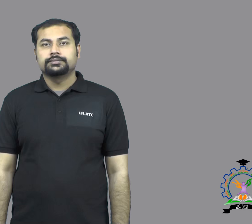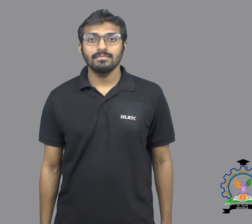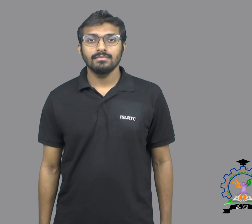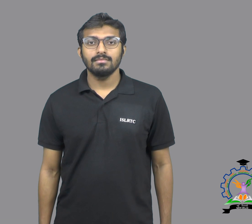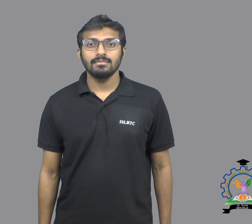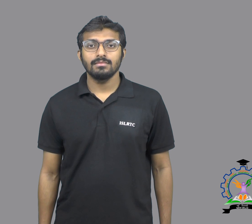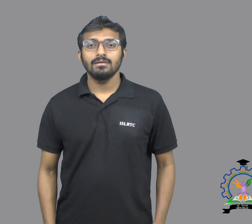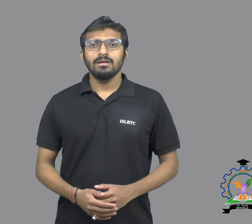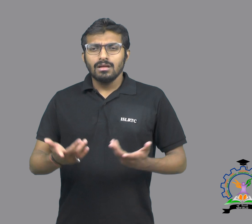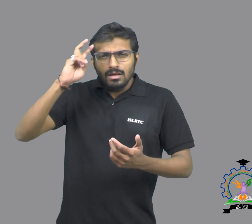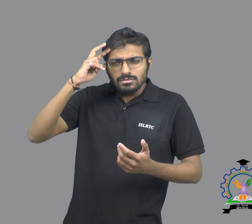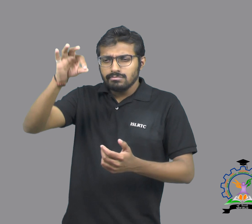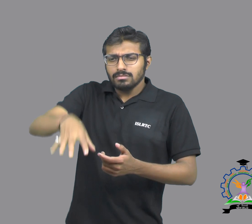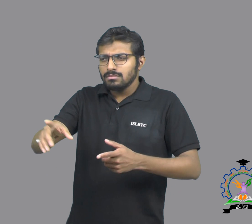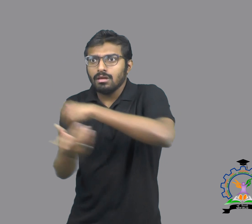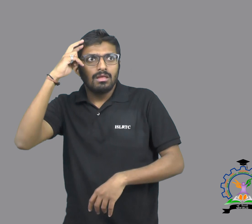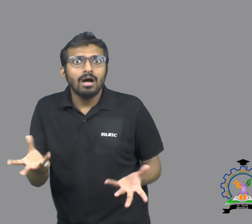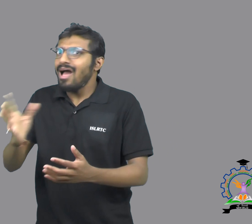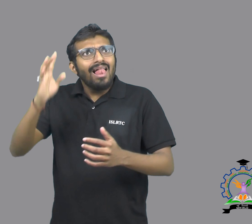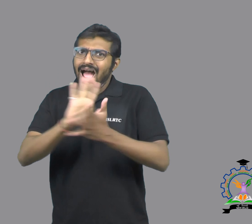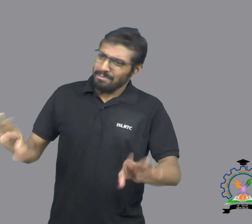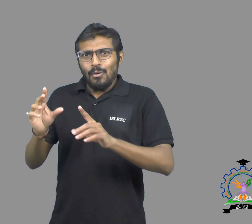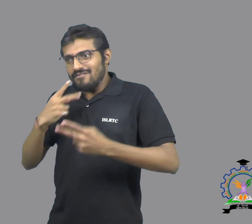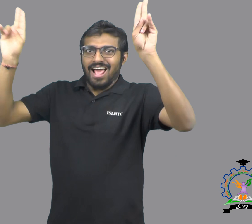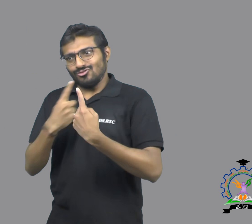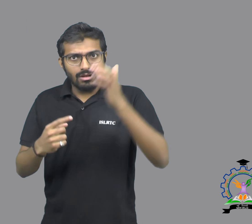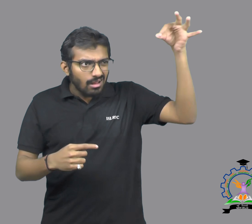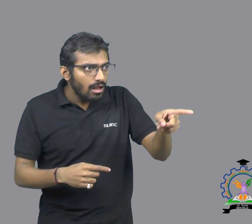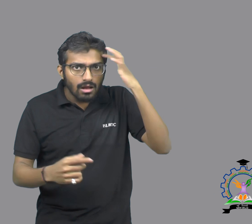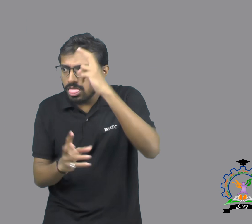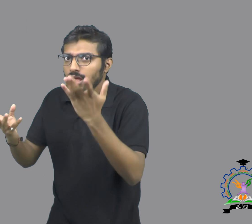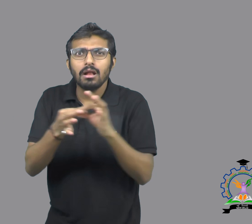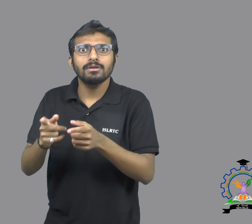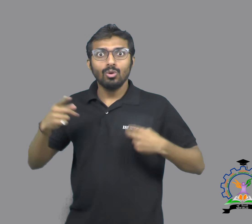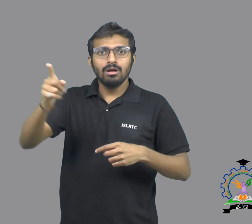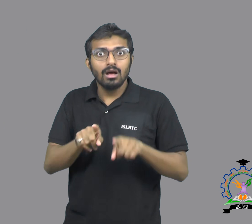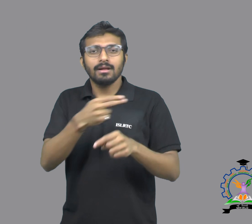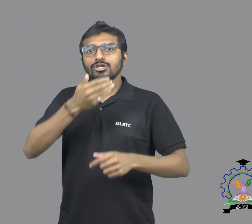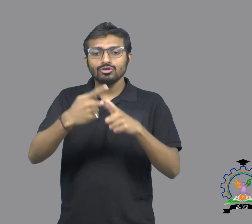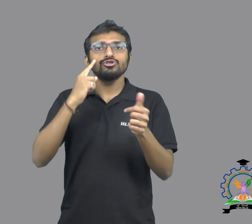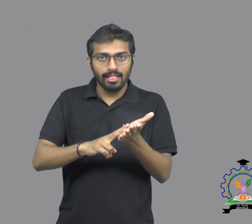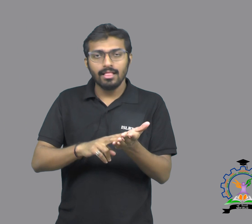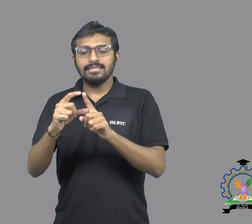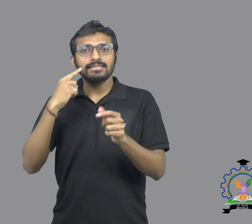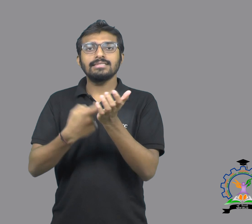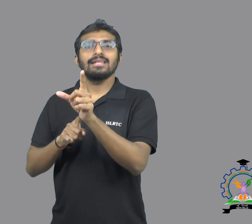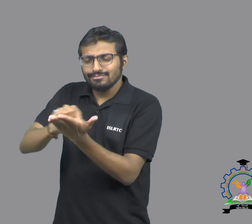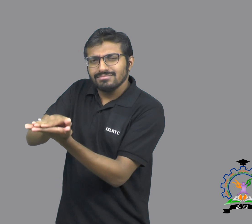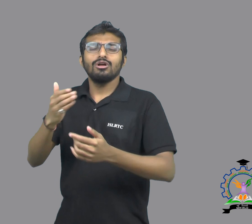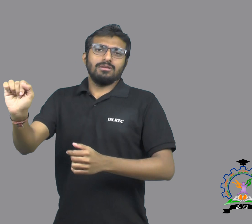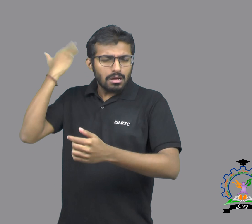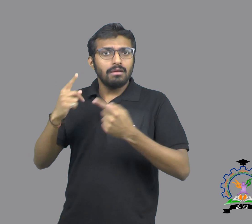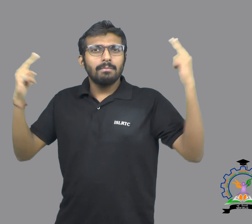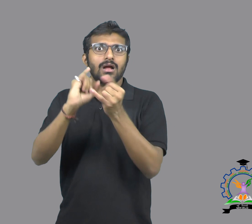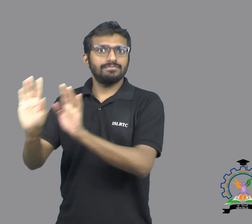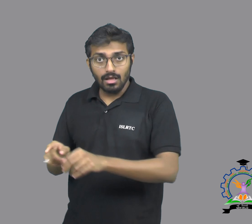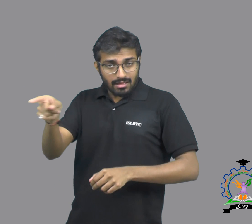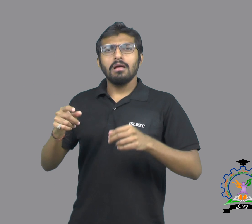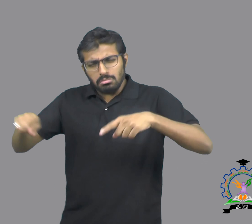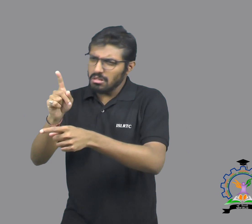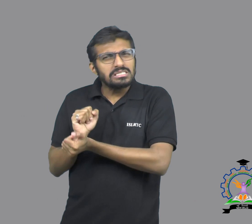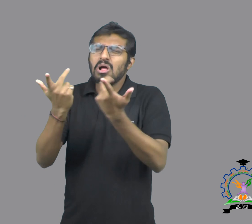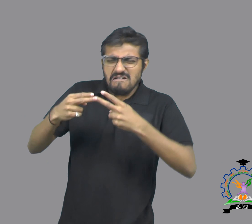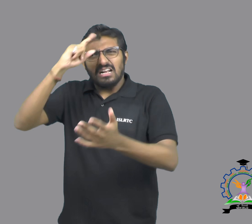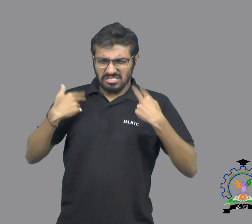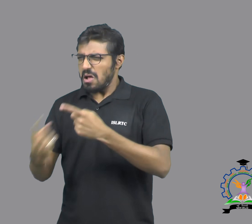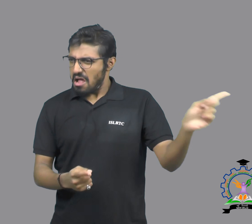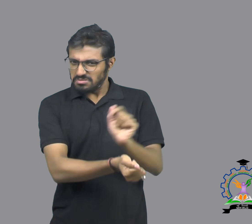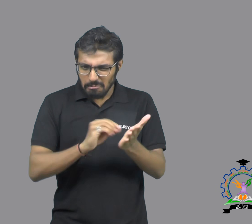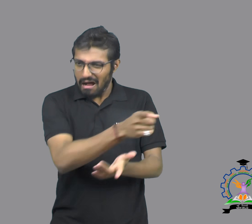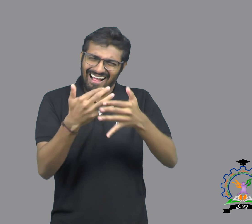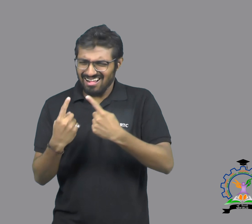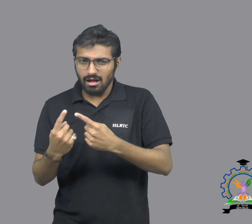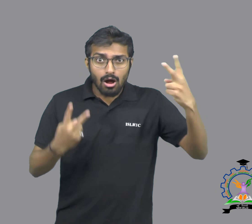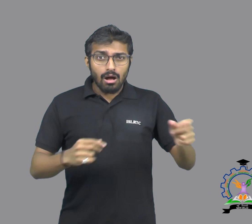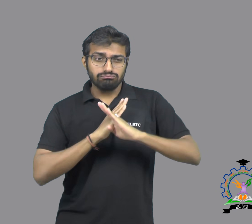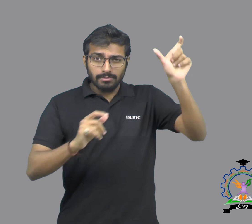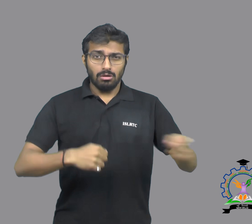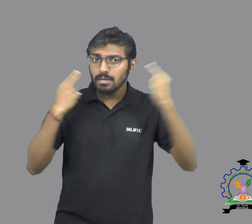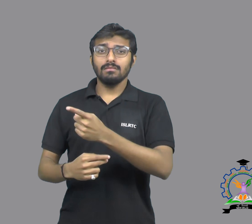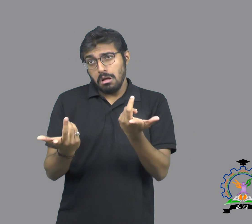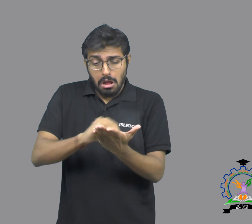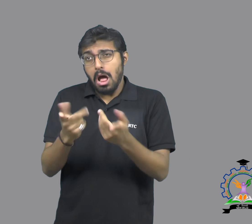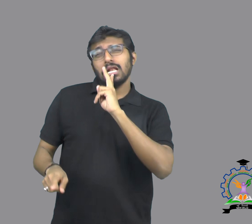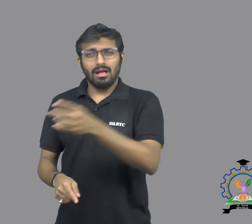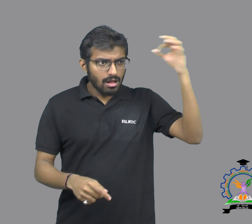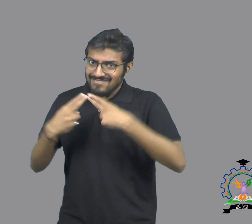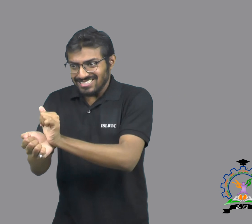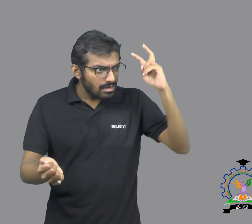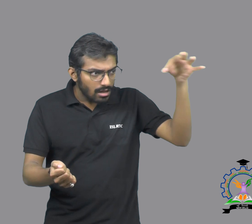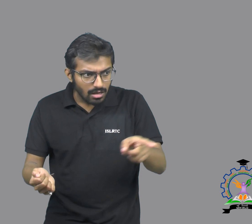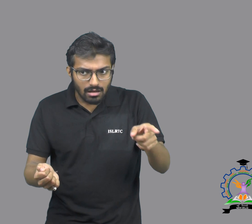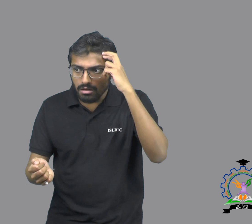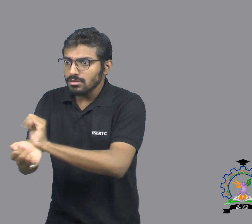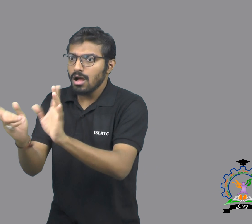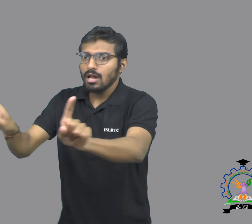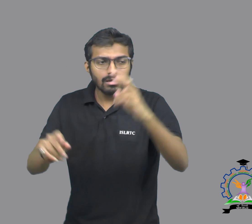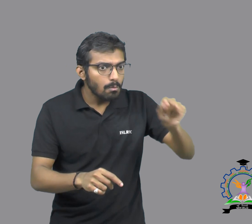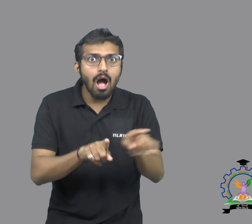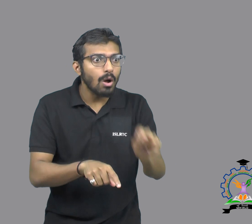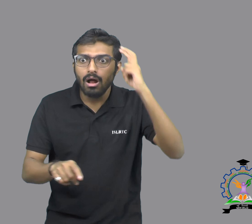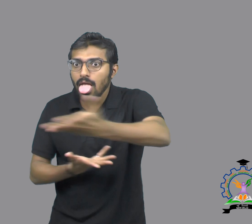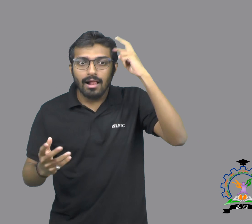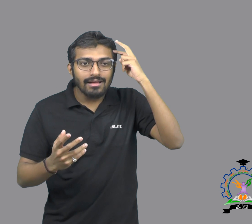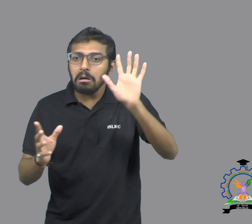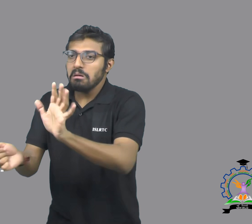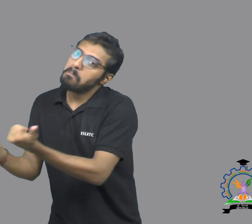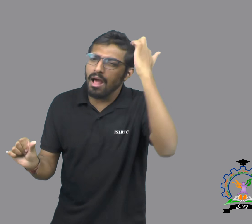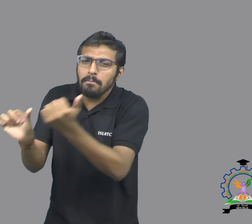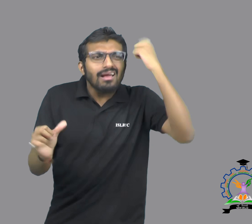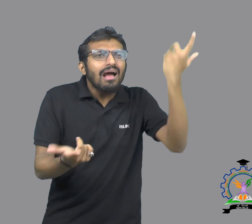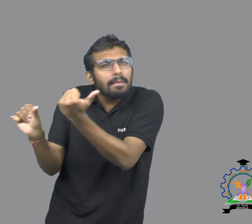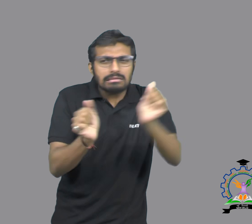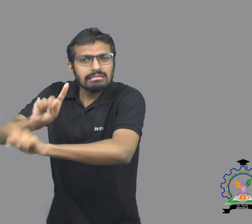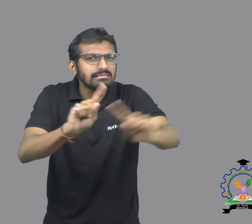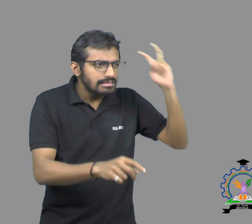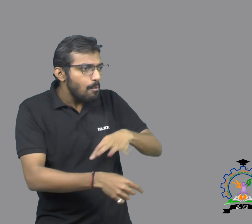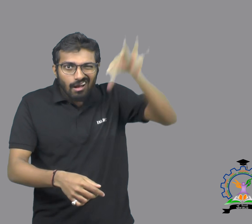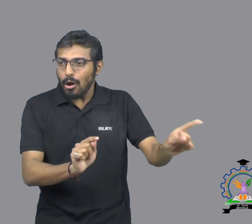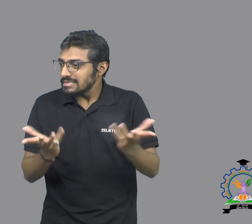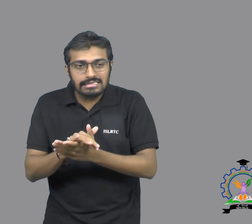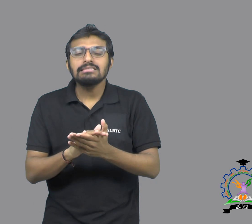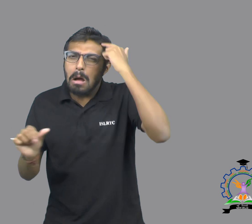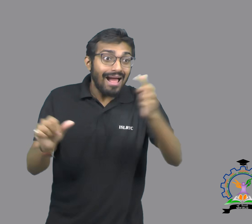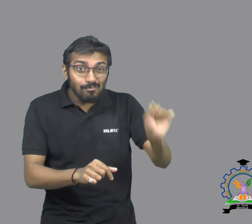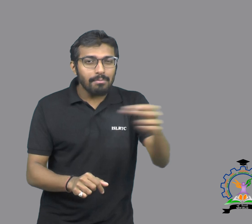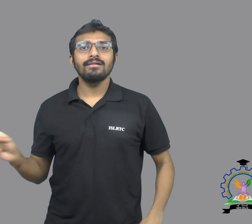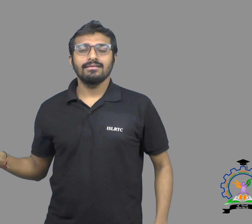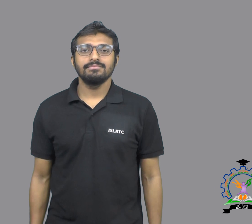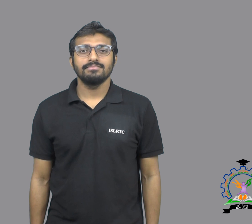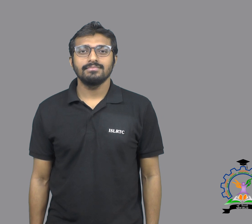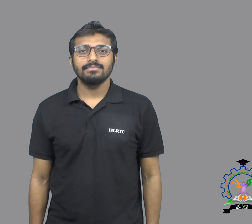Reasonable Doubt